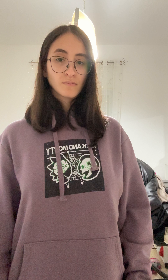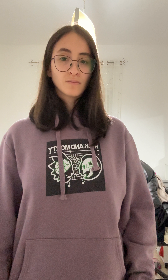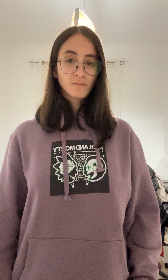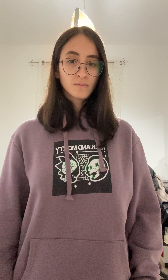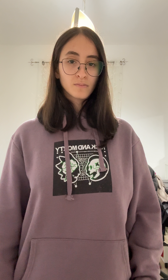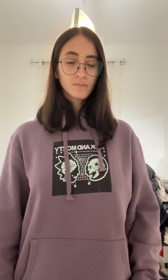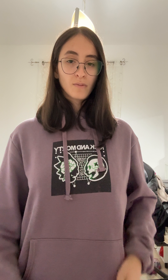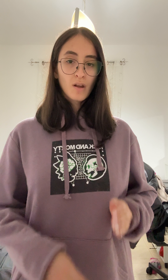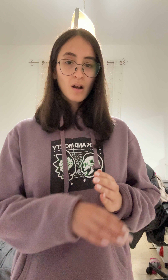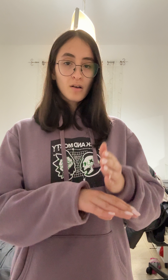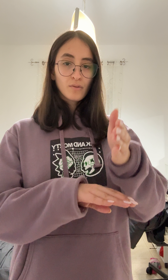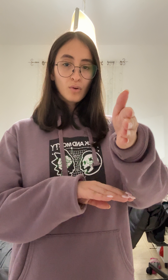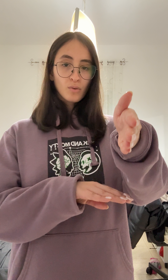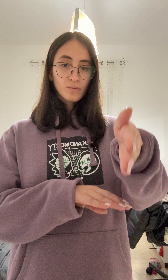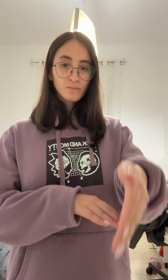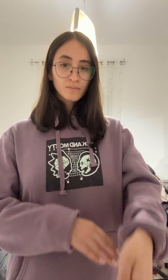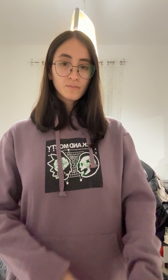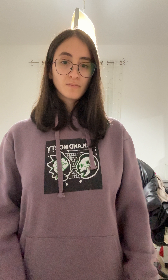לבוא